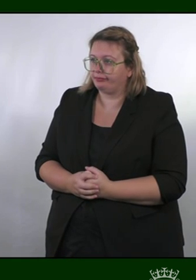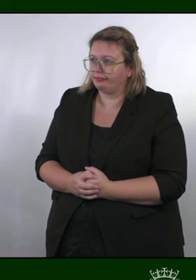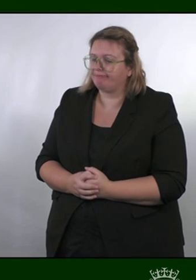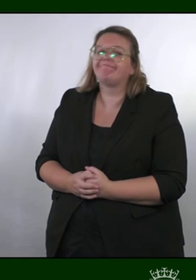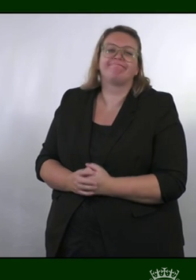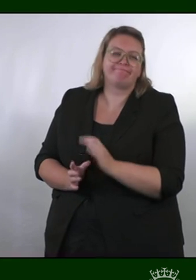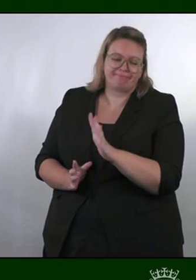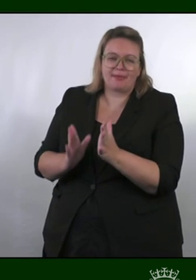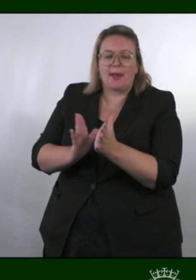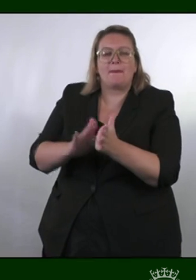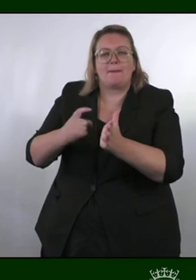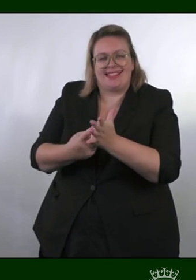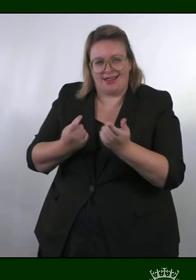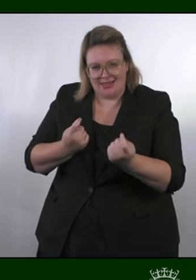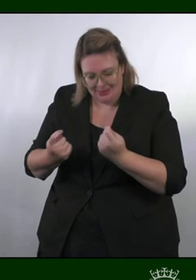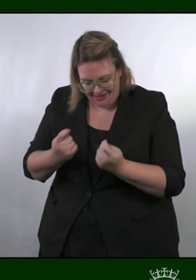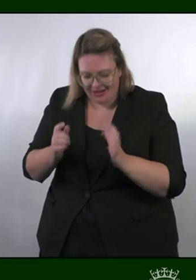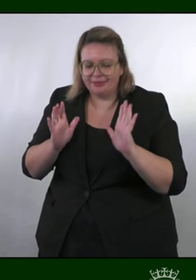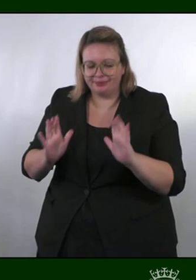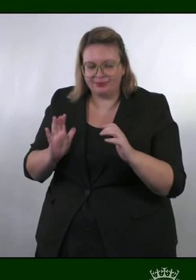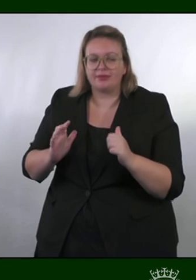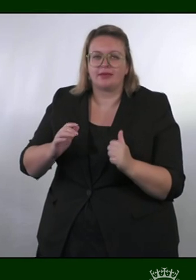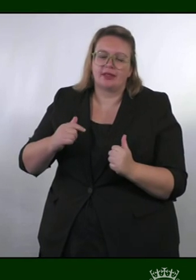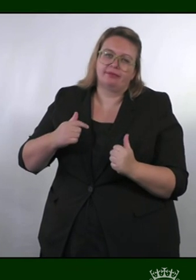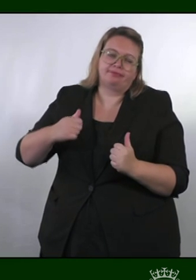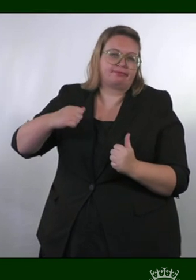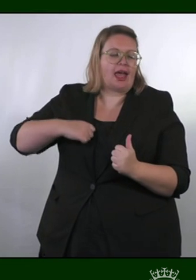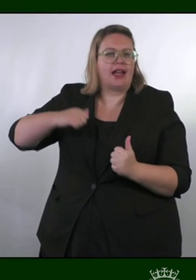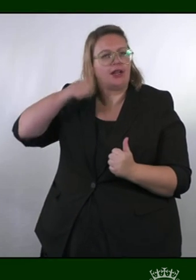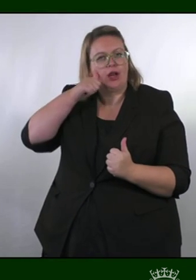I know the thoughts of the whole House will be with the hon.